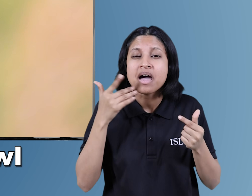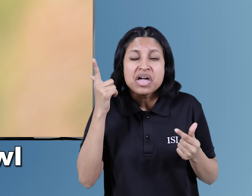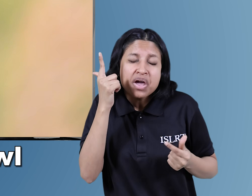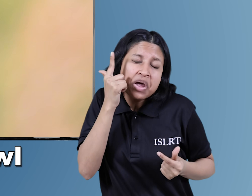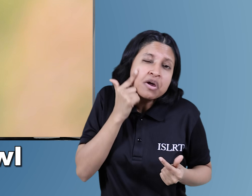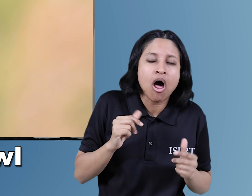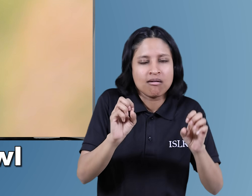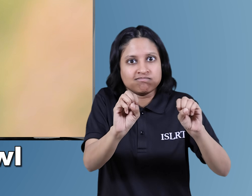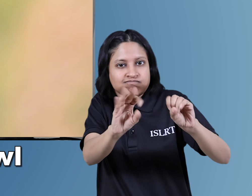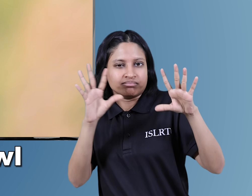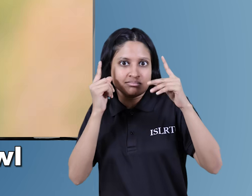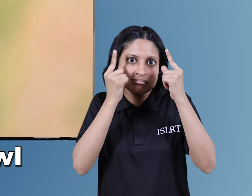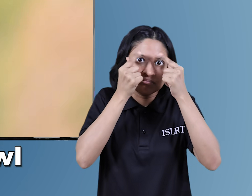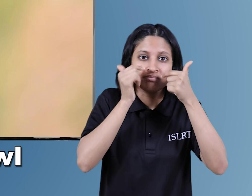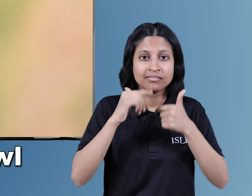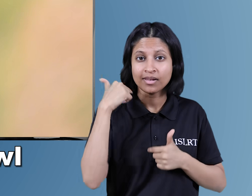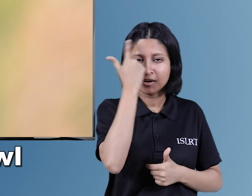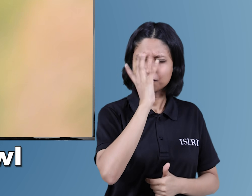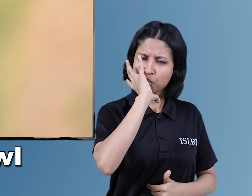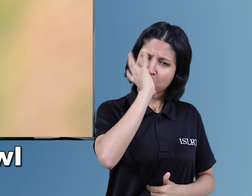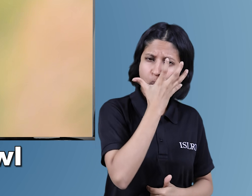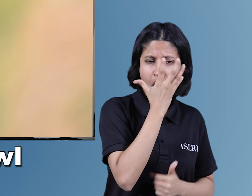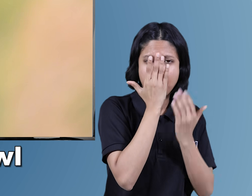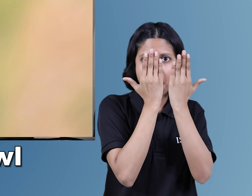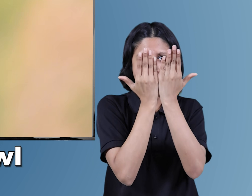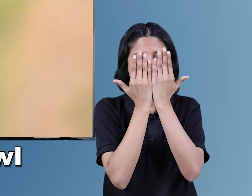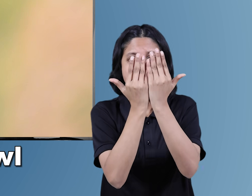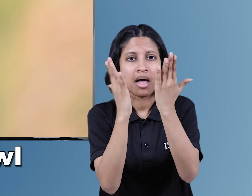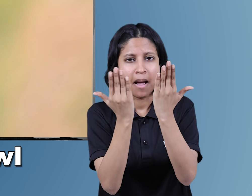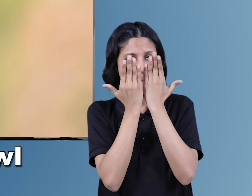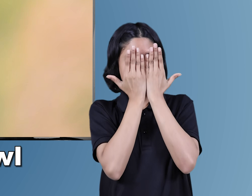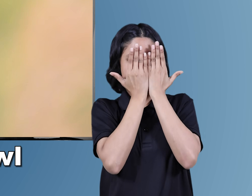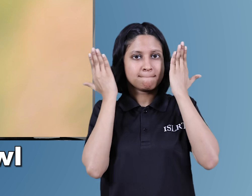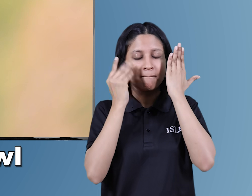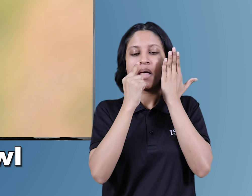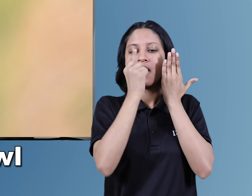It has bright yellow eyes, a rounded head and a flat face.